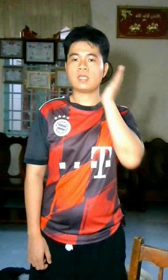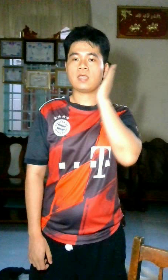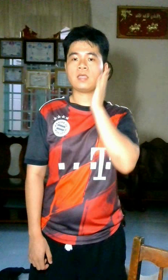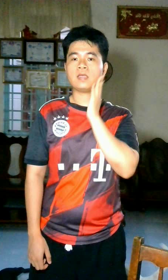dep